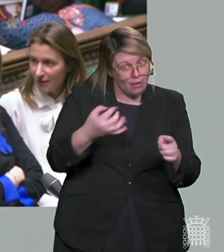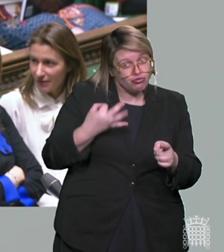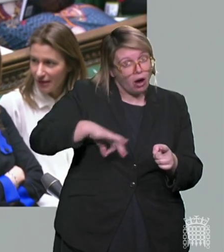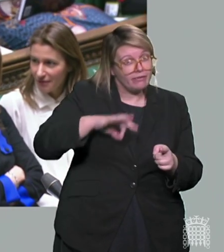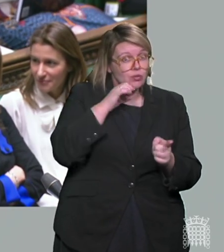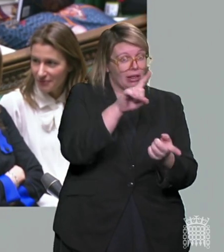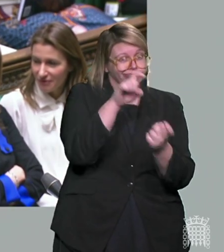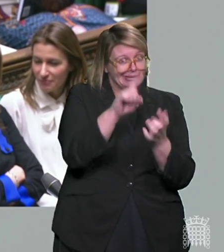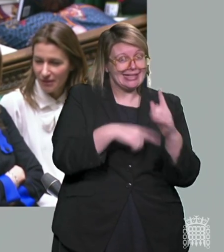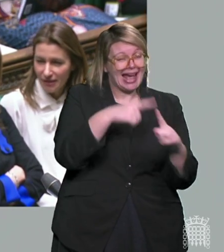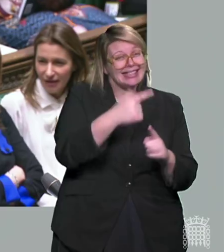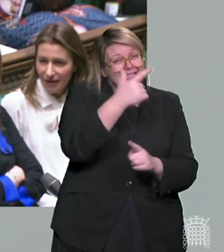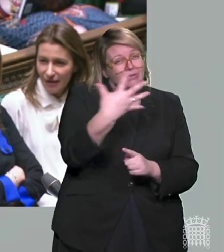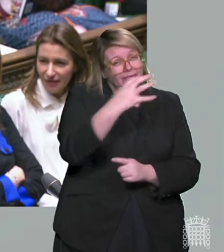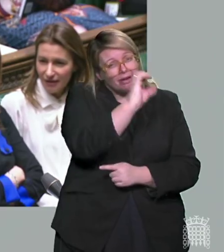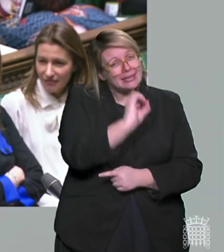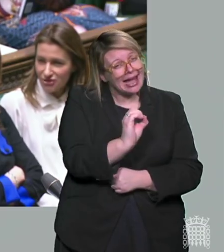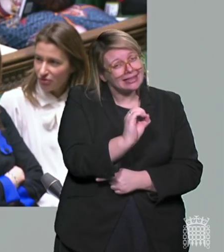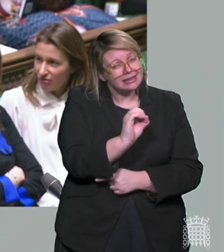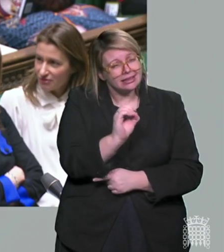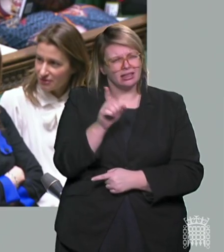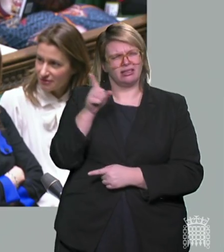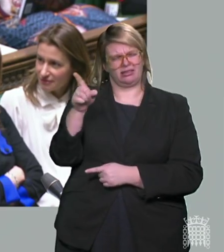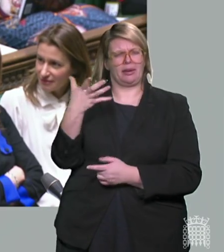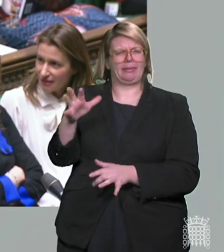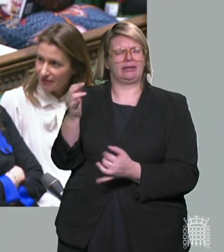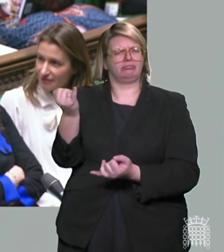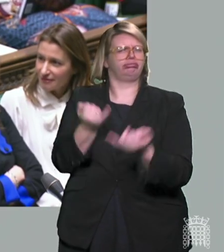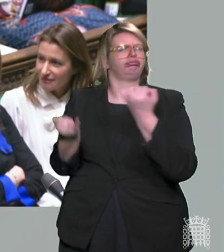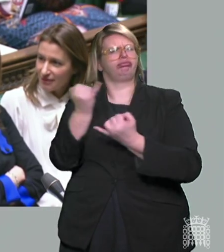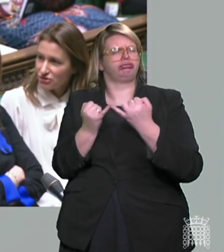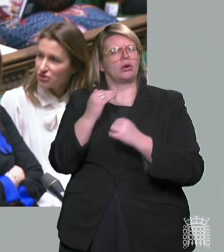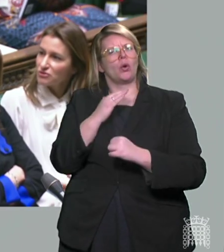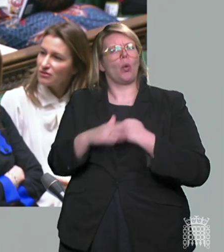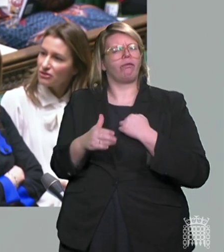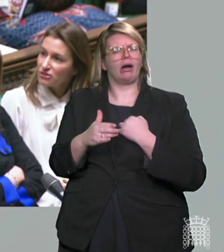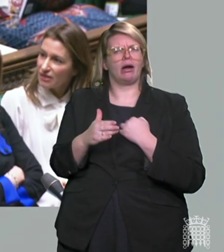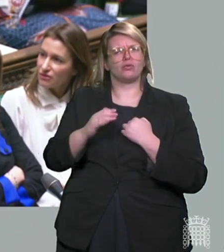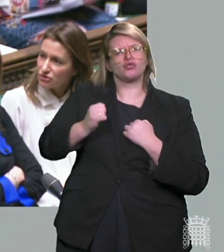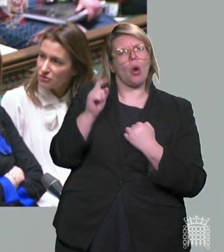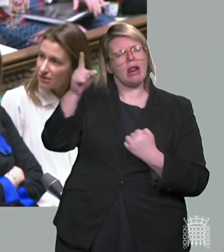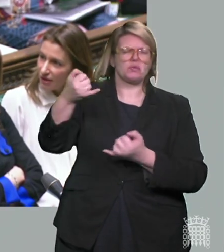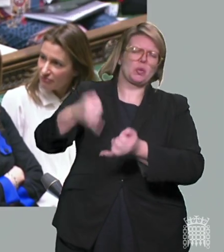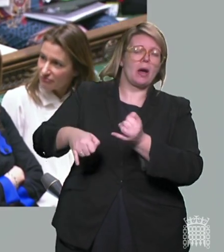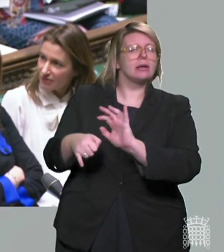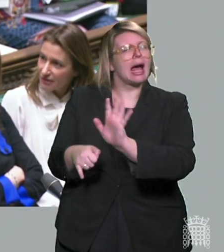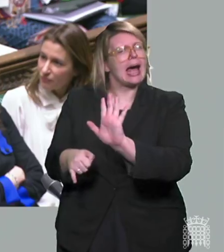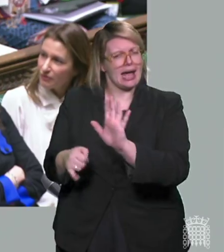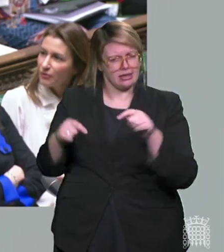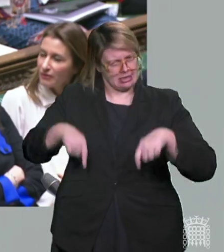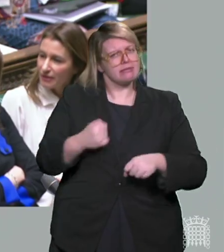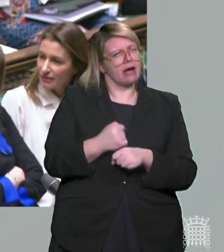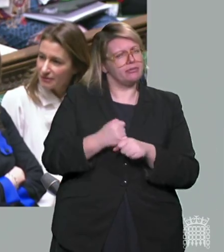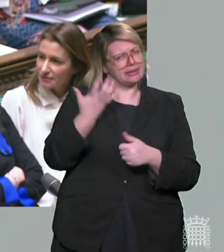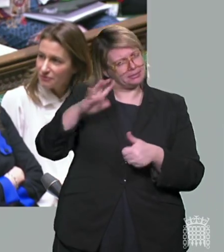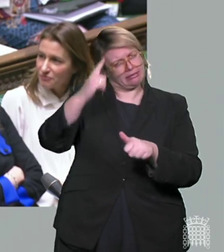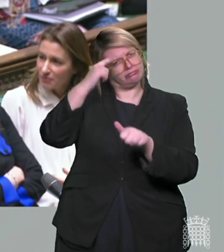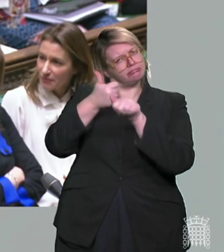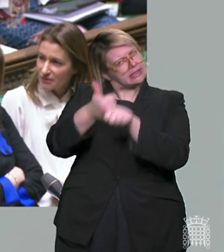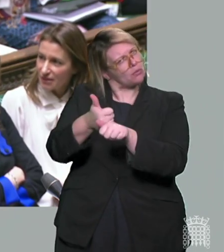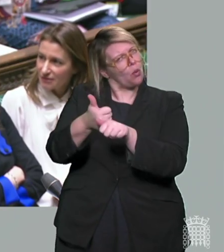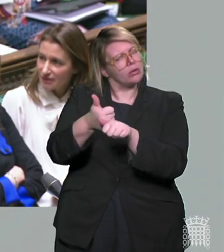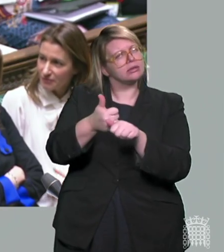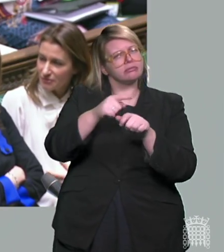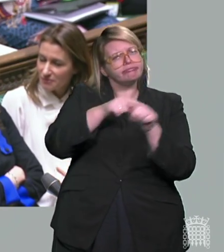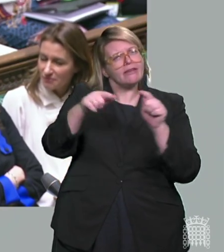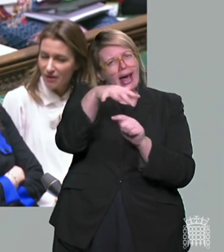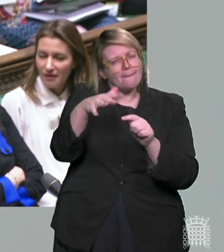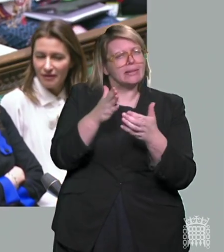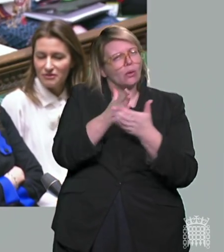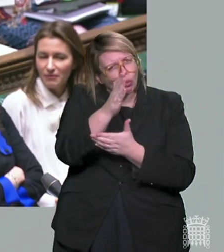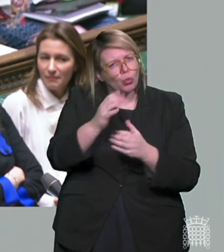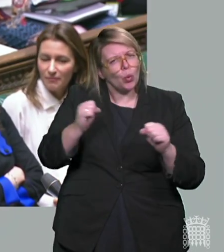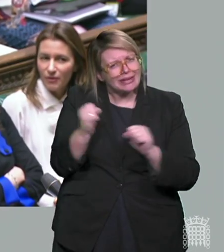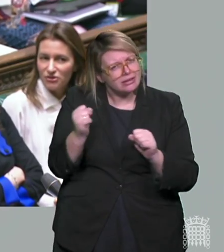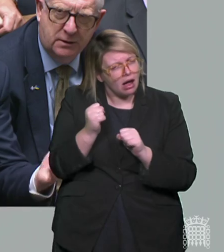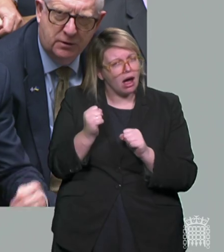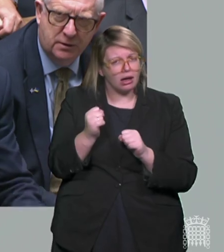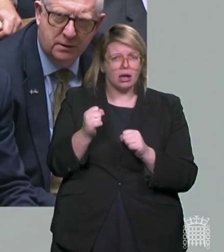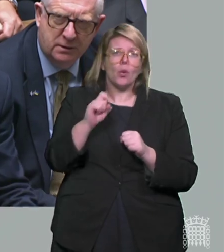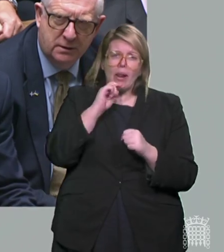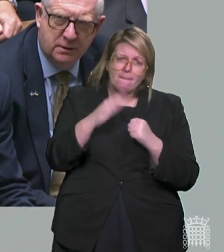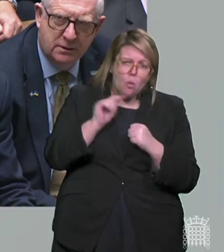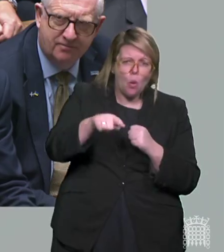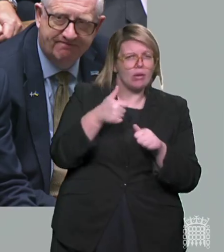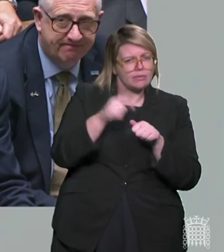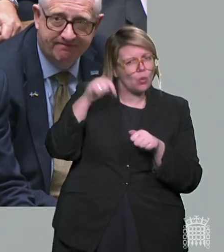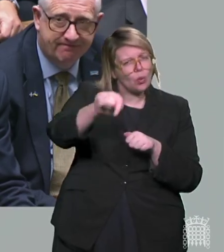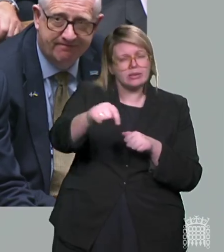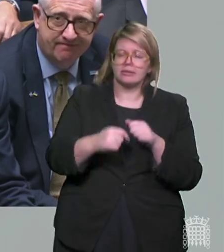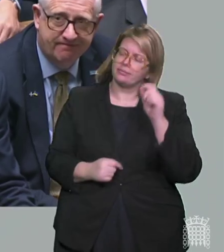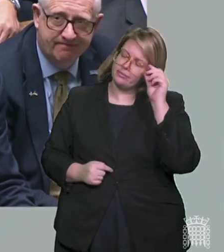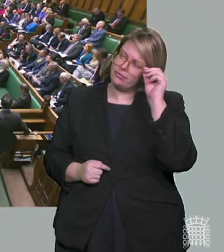I do not accept the honourable Gentleman’s further analysis about the situation in Scotland; this Government have put in place measures to support households during this difficult winter period and we will continue to assess what other measures we can take to do so.